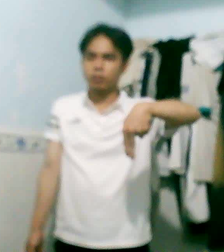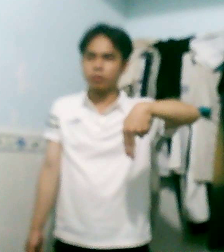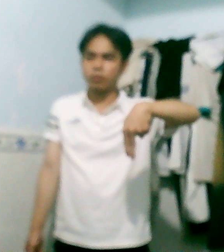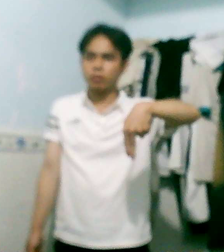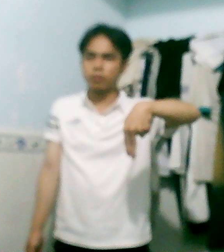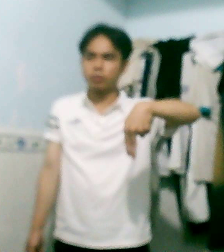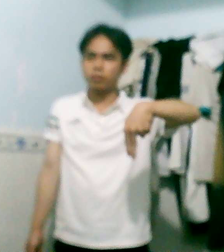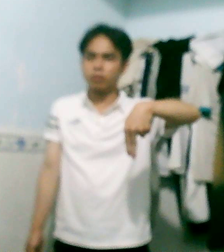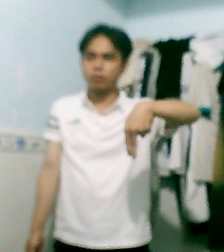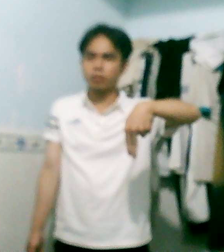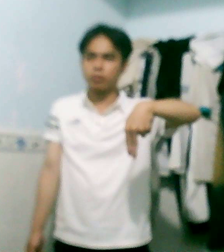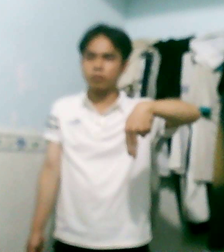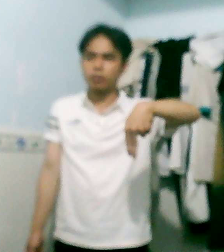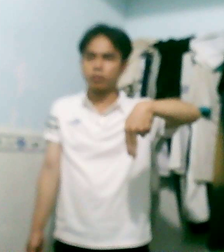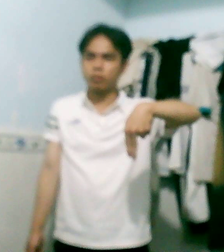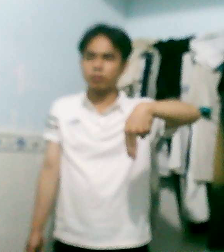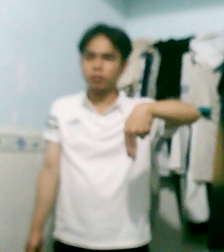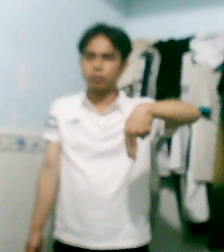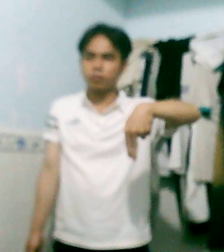n